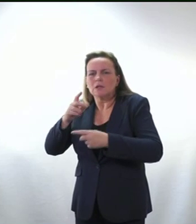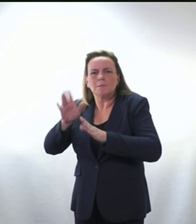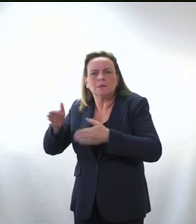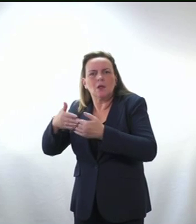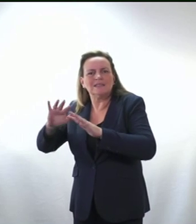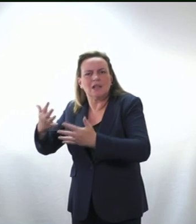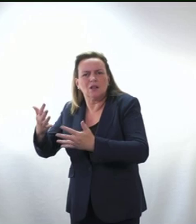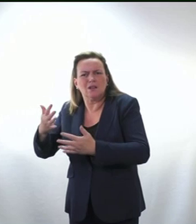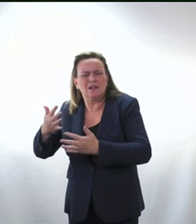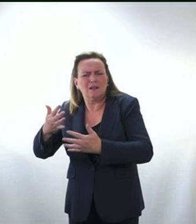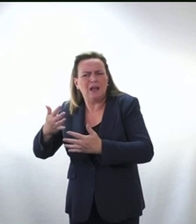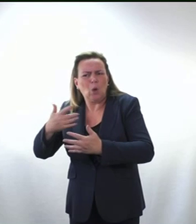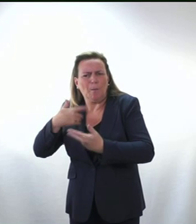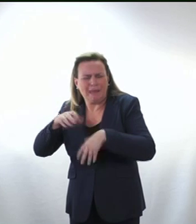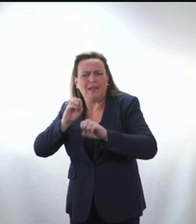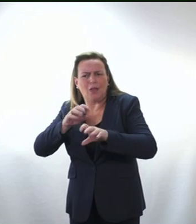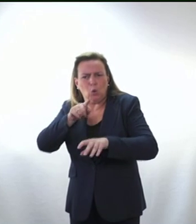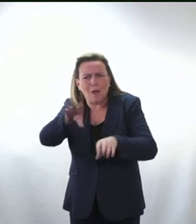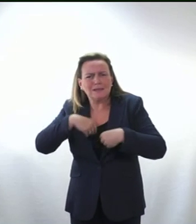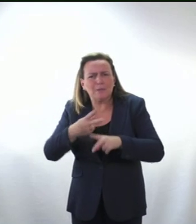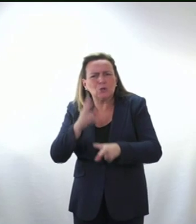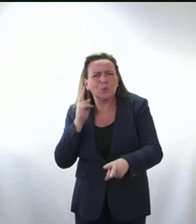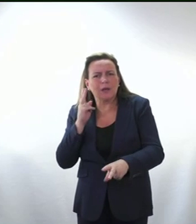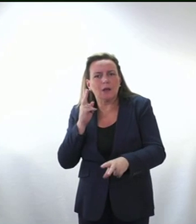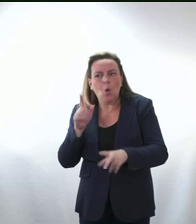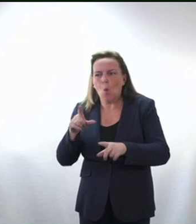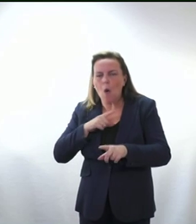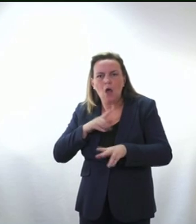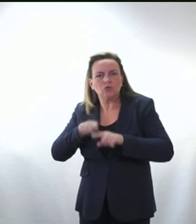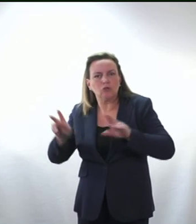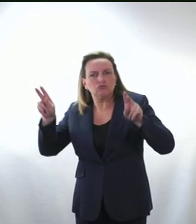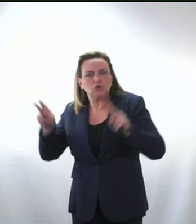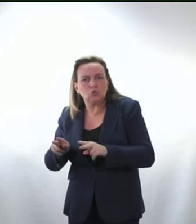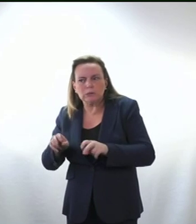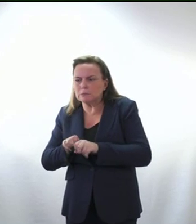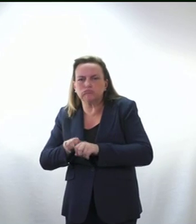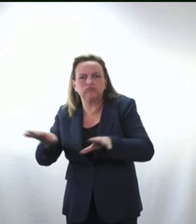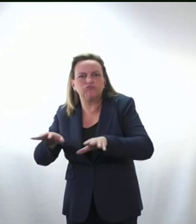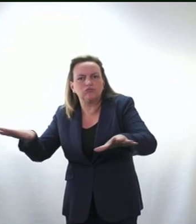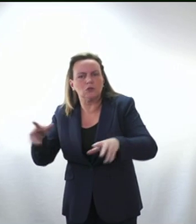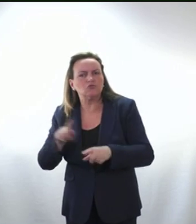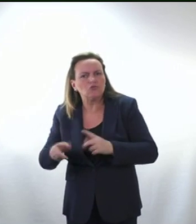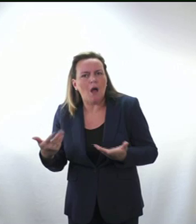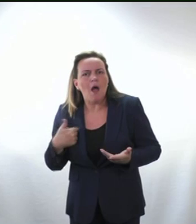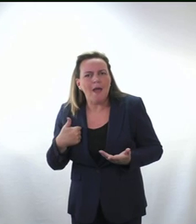and learned Gentleman accepted it two weeks ago, which is to reduce the spread of the virus.